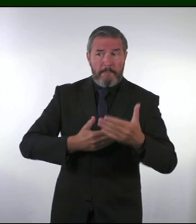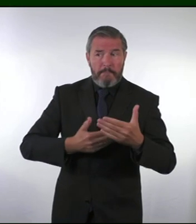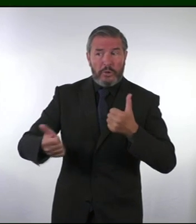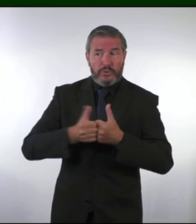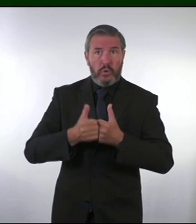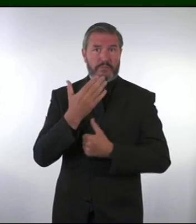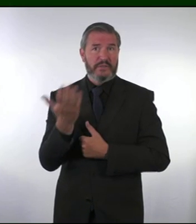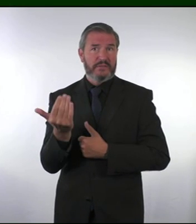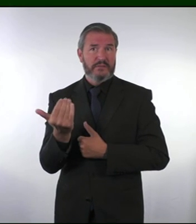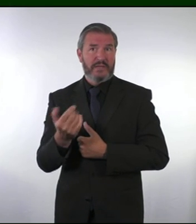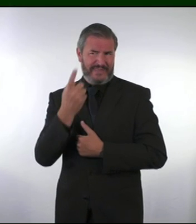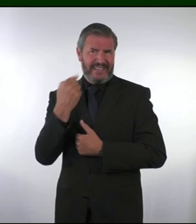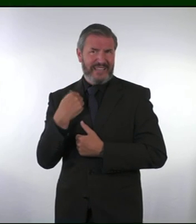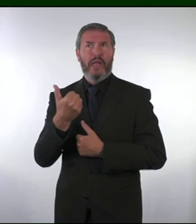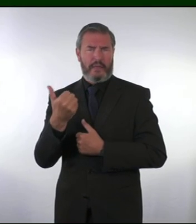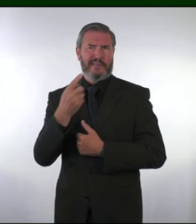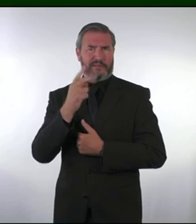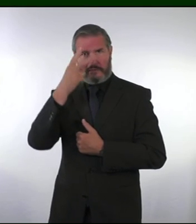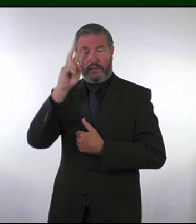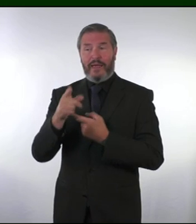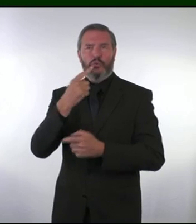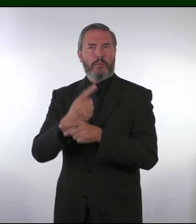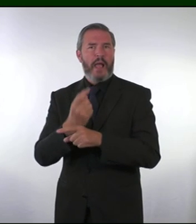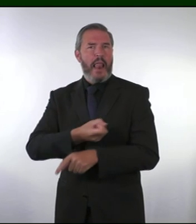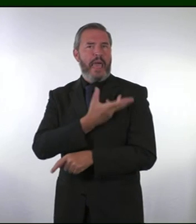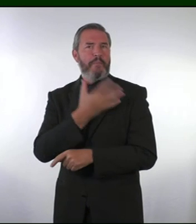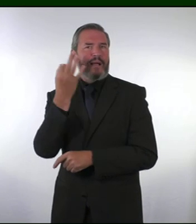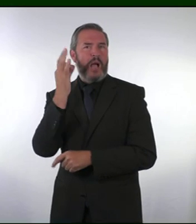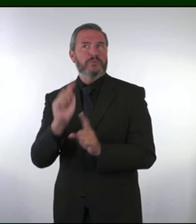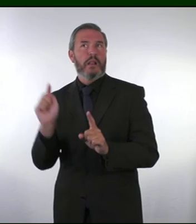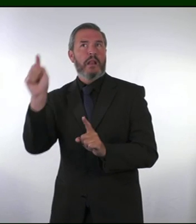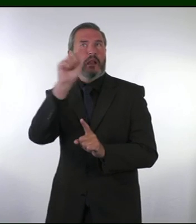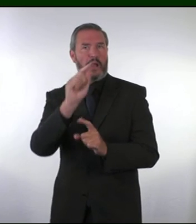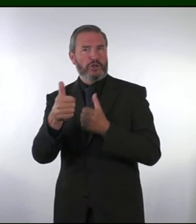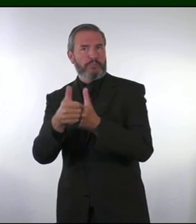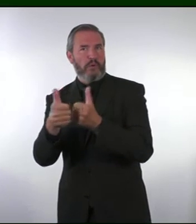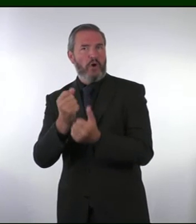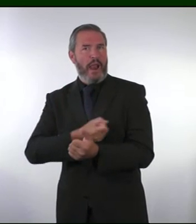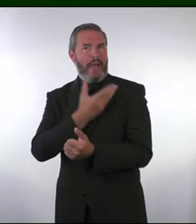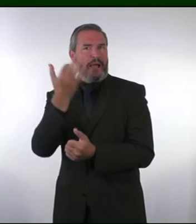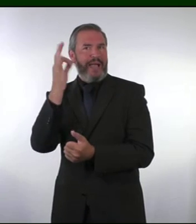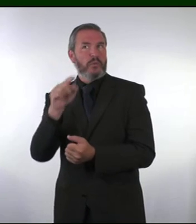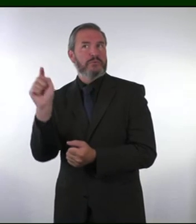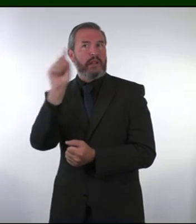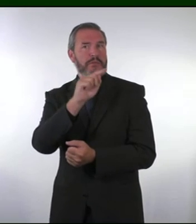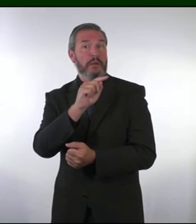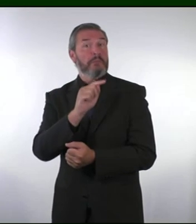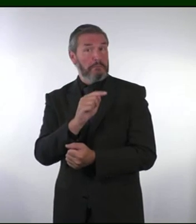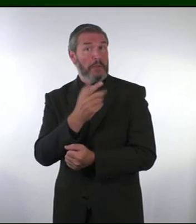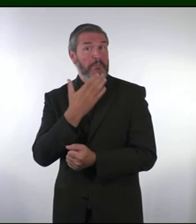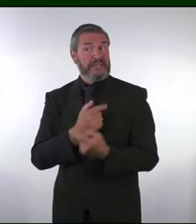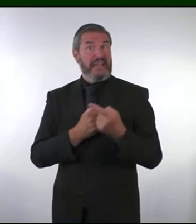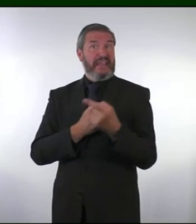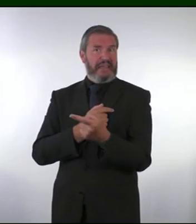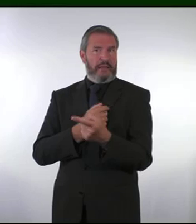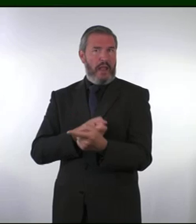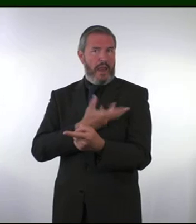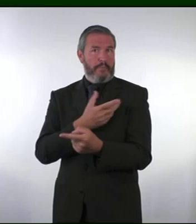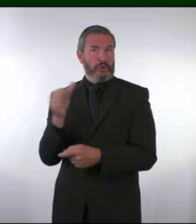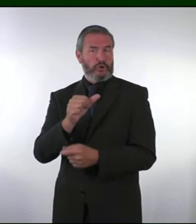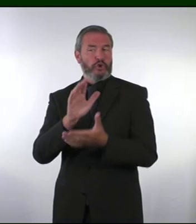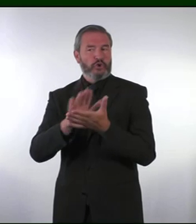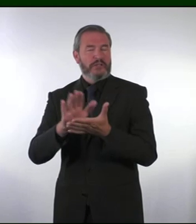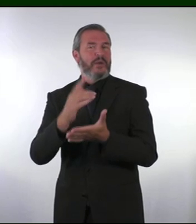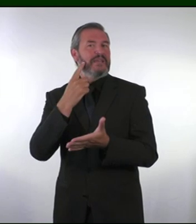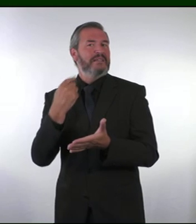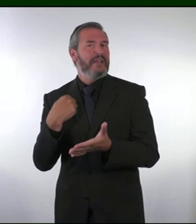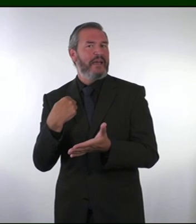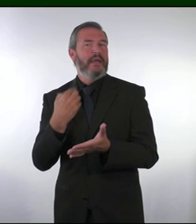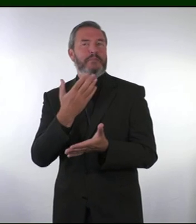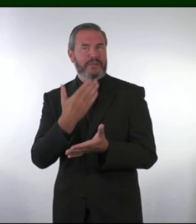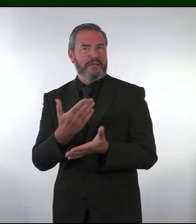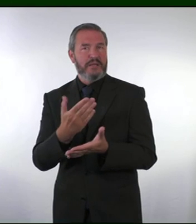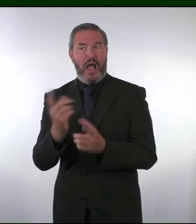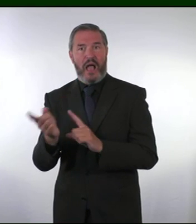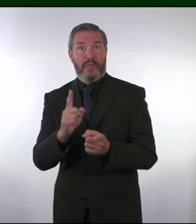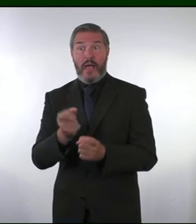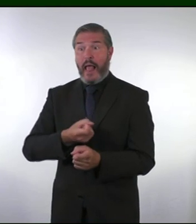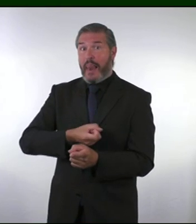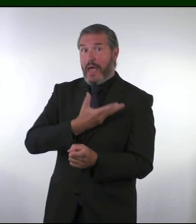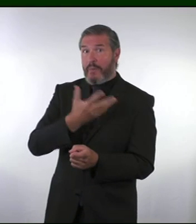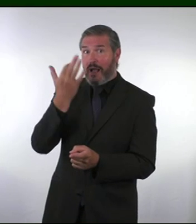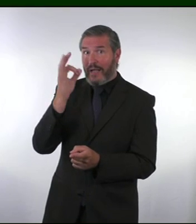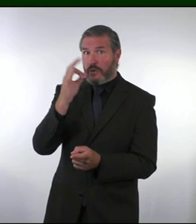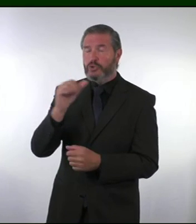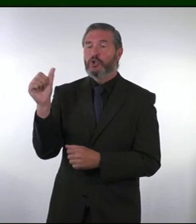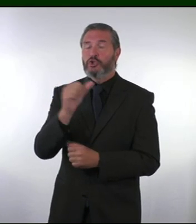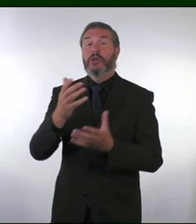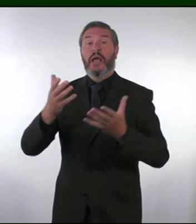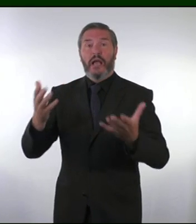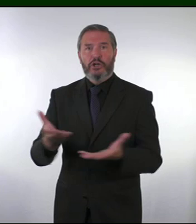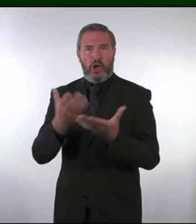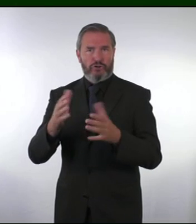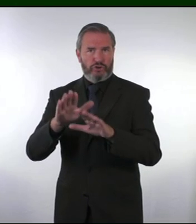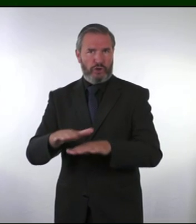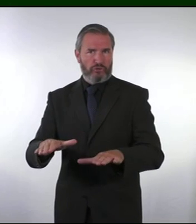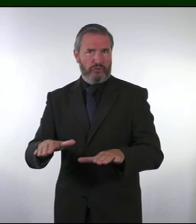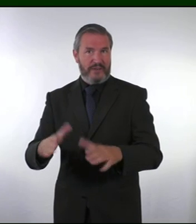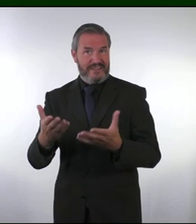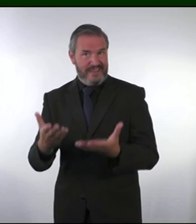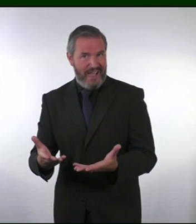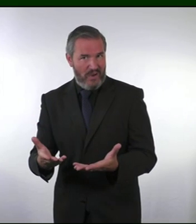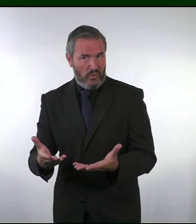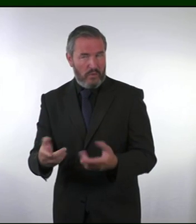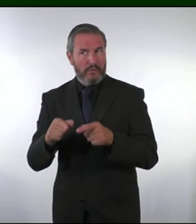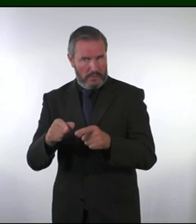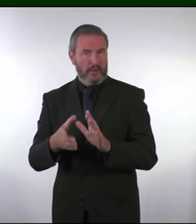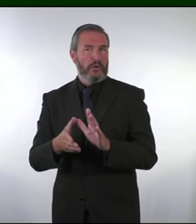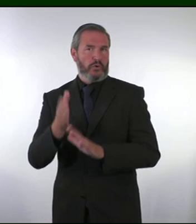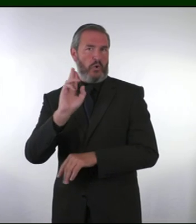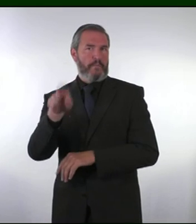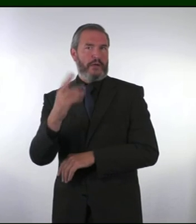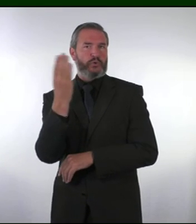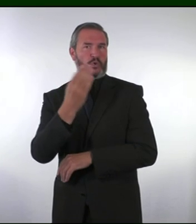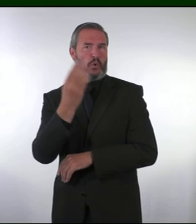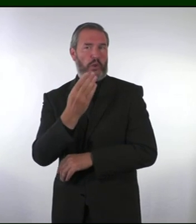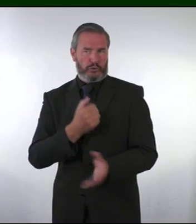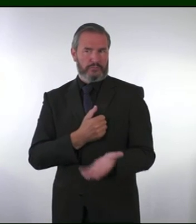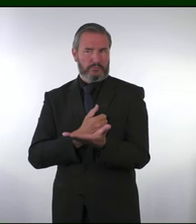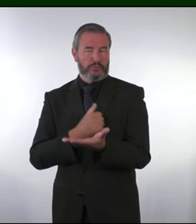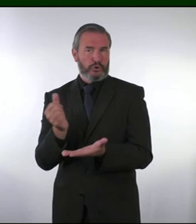Since the right honourable and learned Gentleman mentions Labour councils and support for Labour councils, perhaps he might clear up the position of yesterday and say once and for all that Labour councils should now be encouraging children in their areas to go back to school.